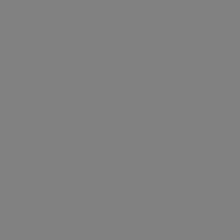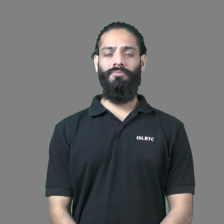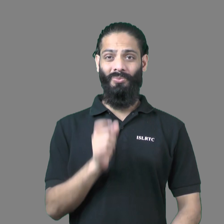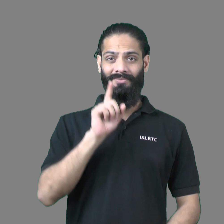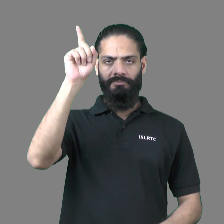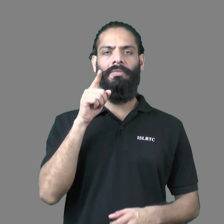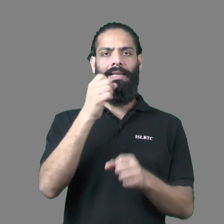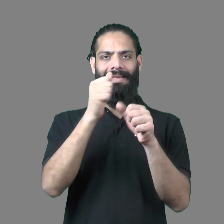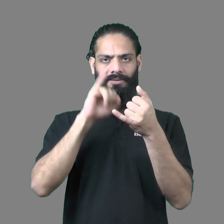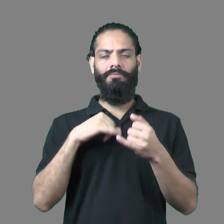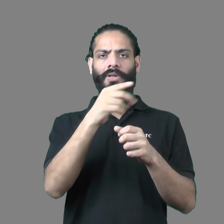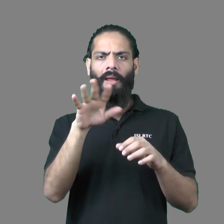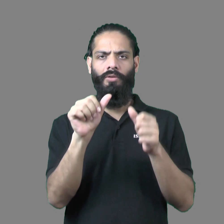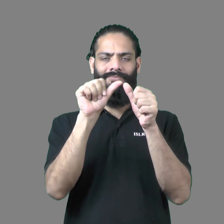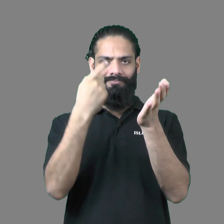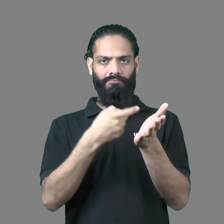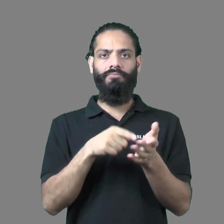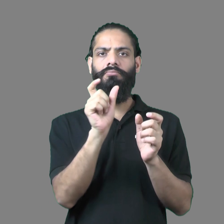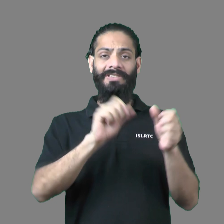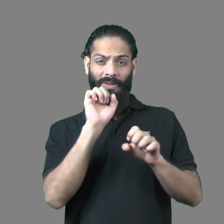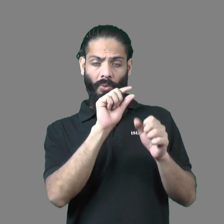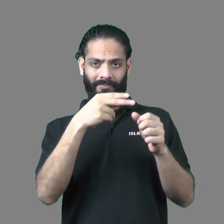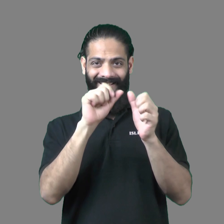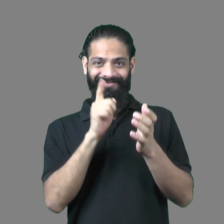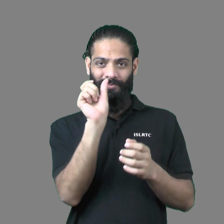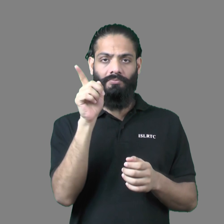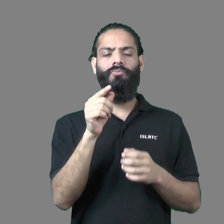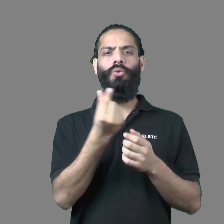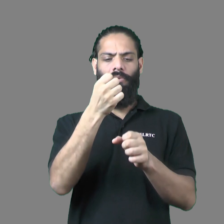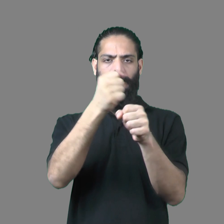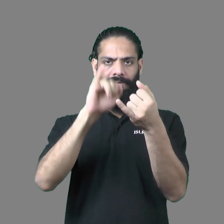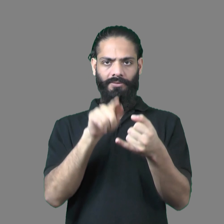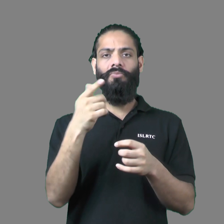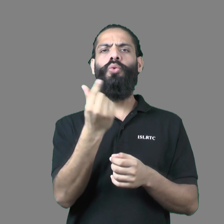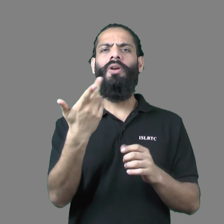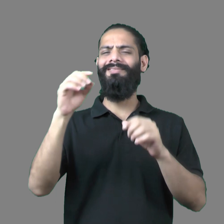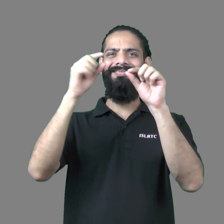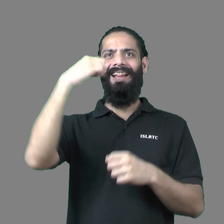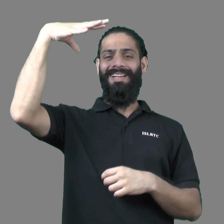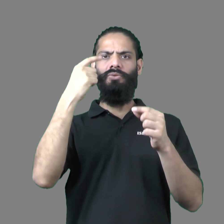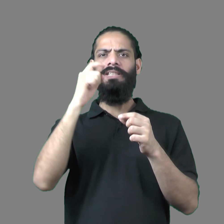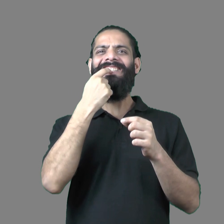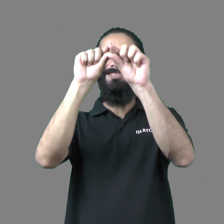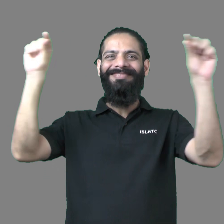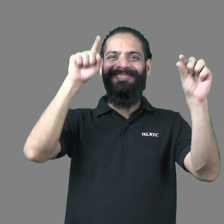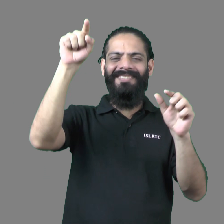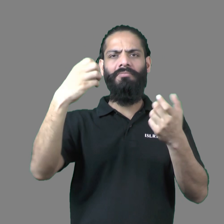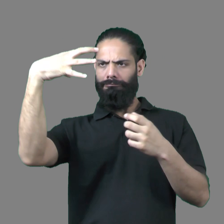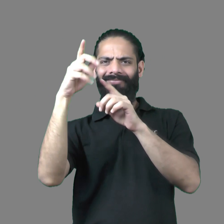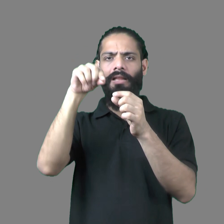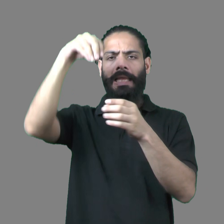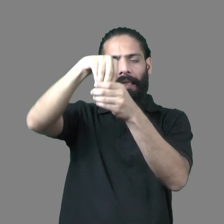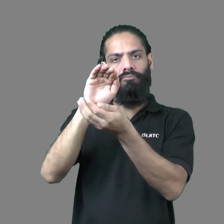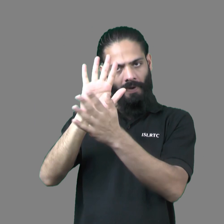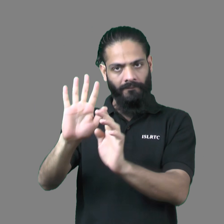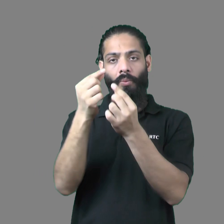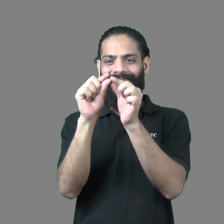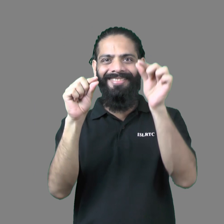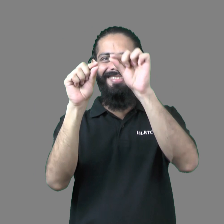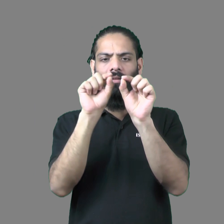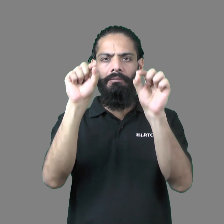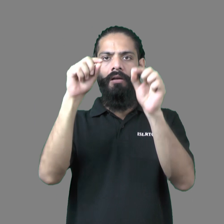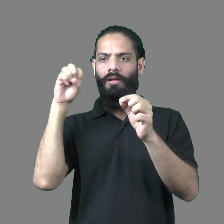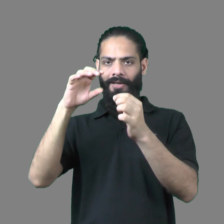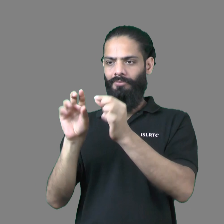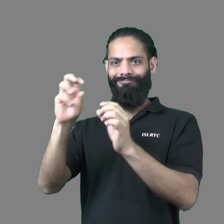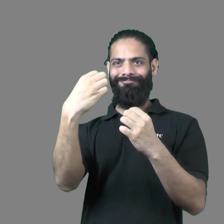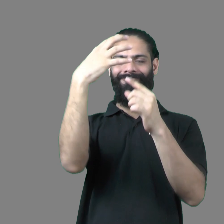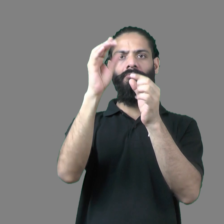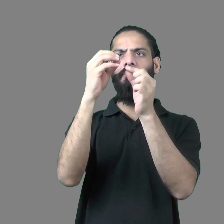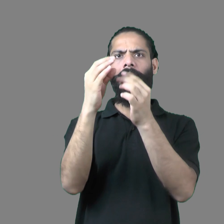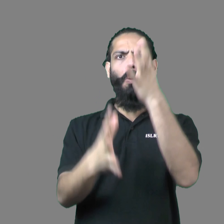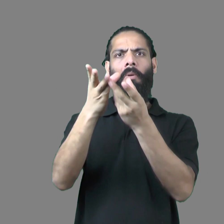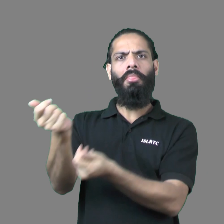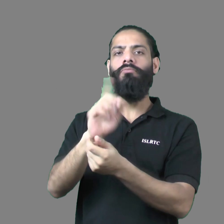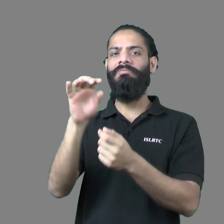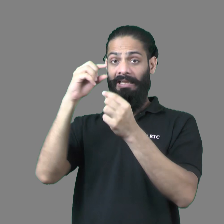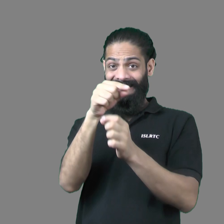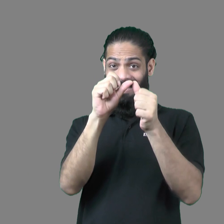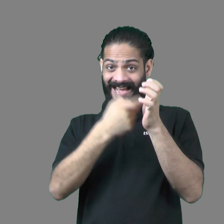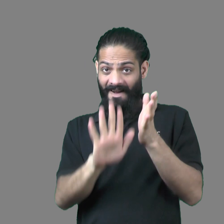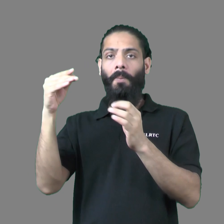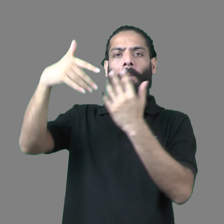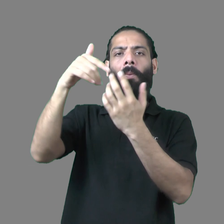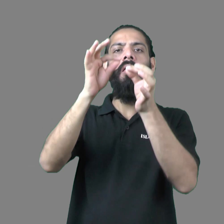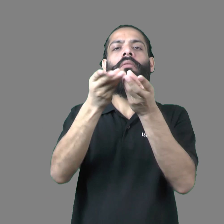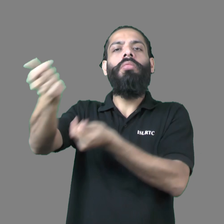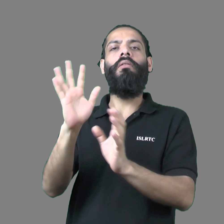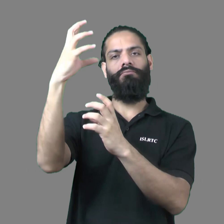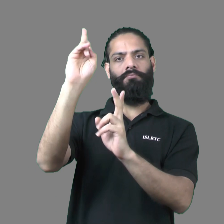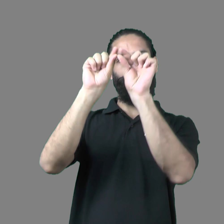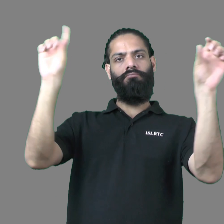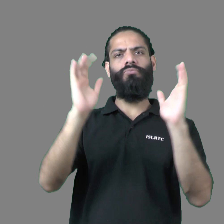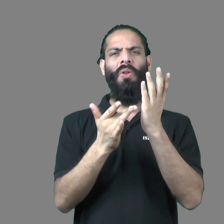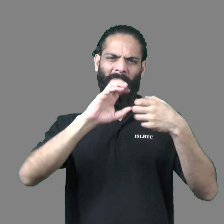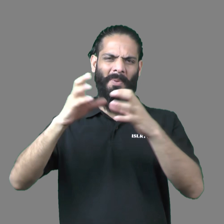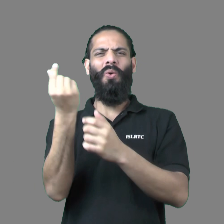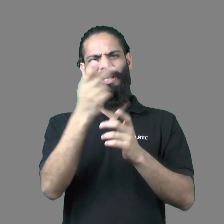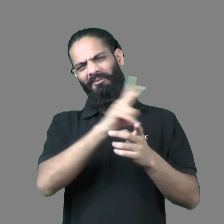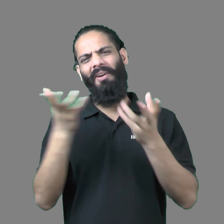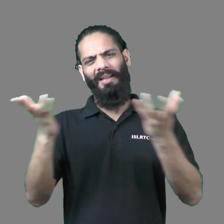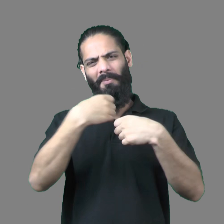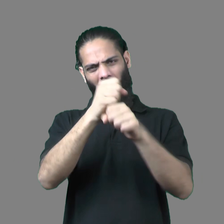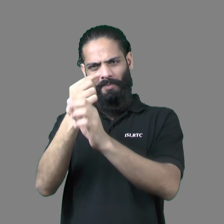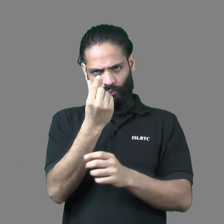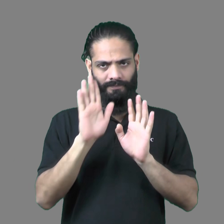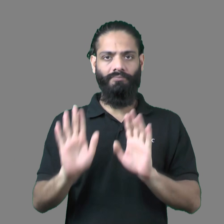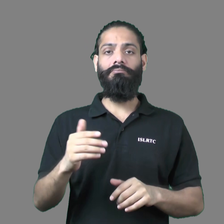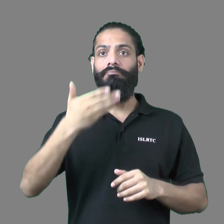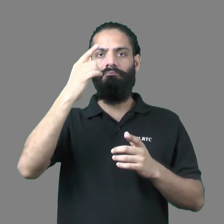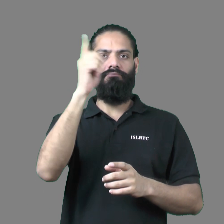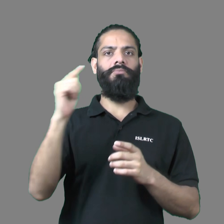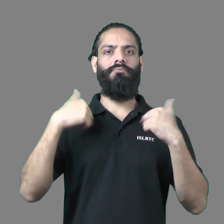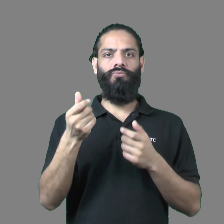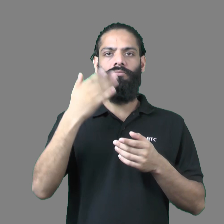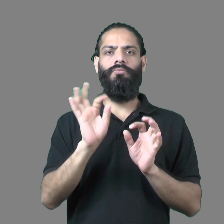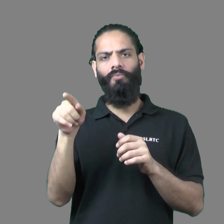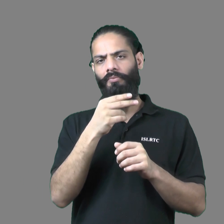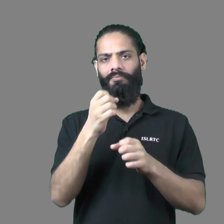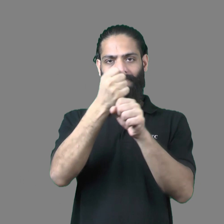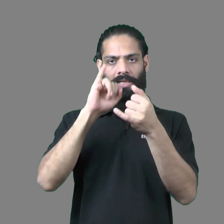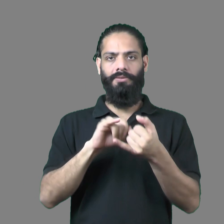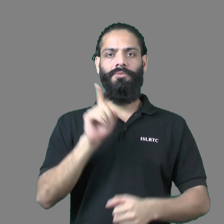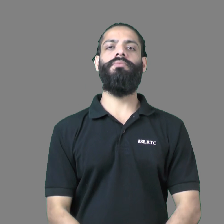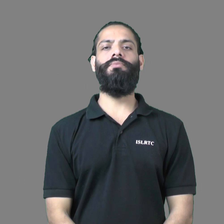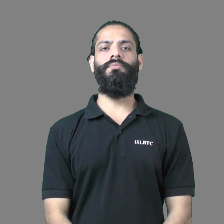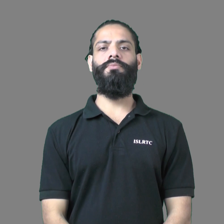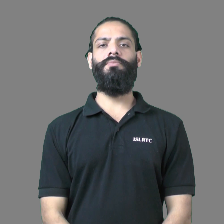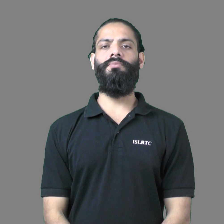Argon